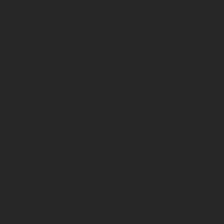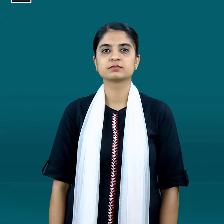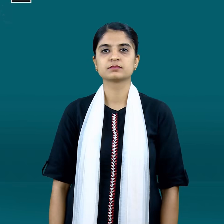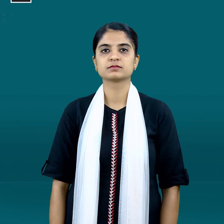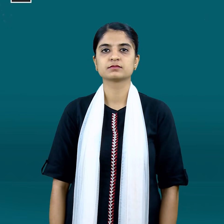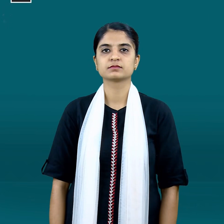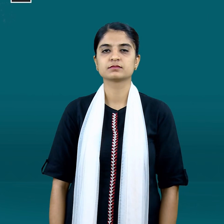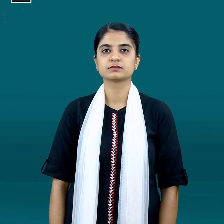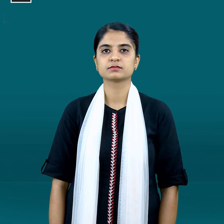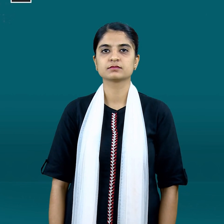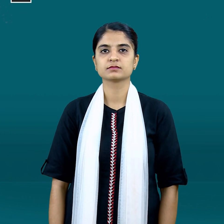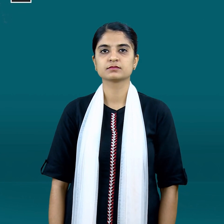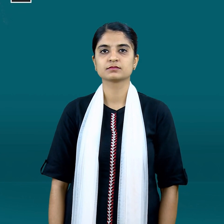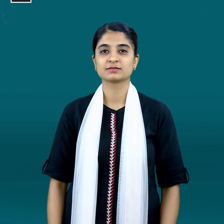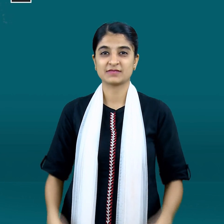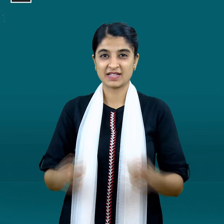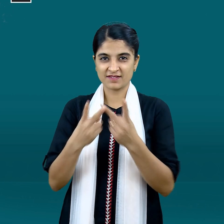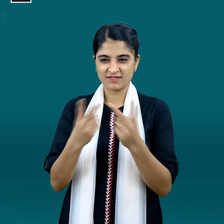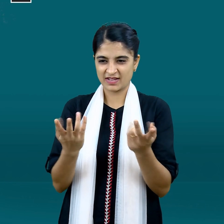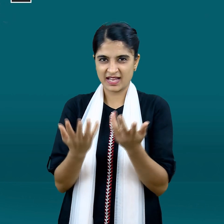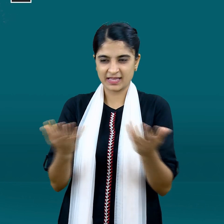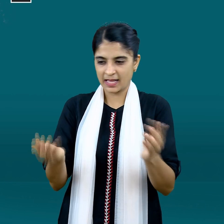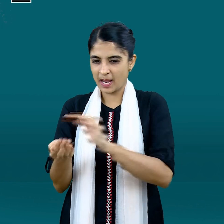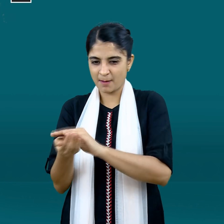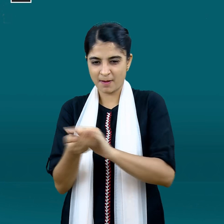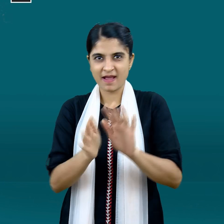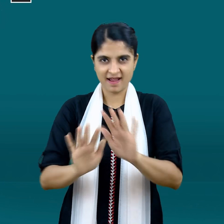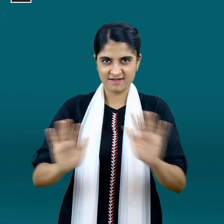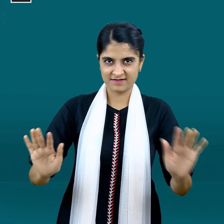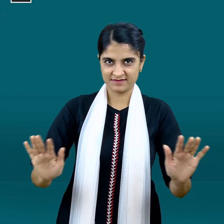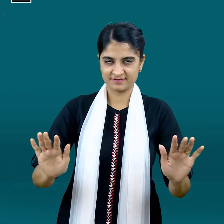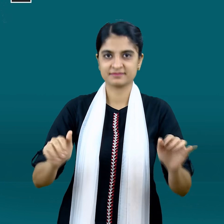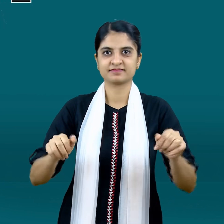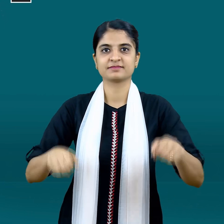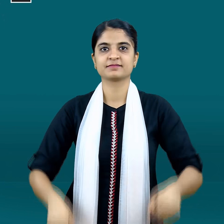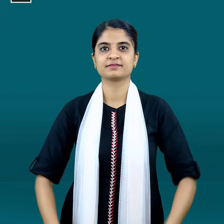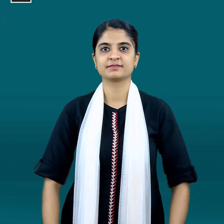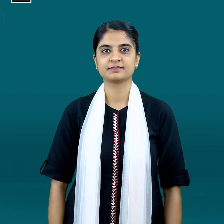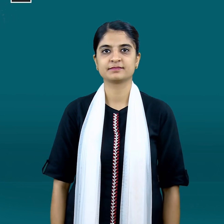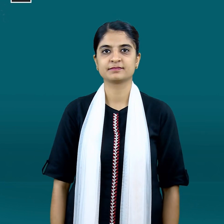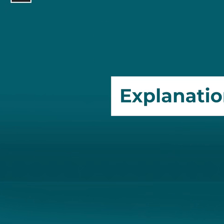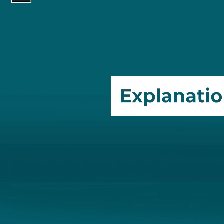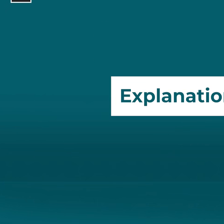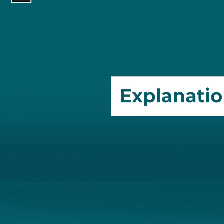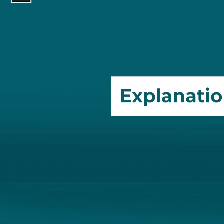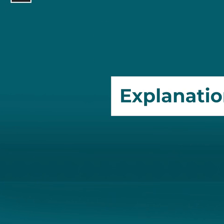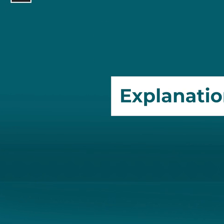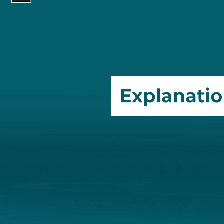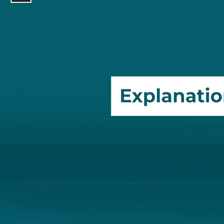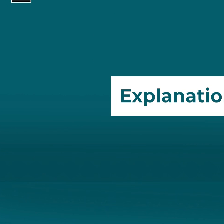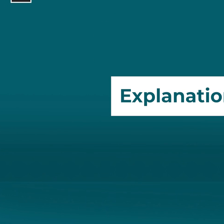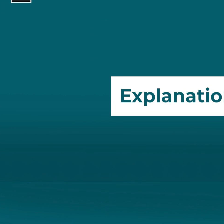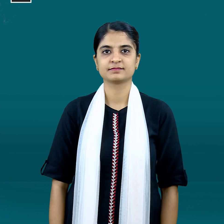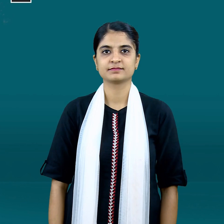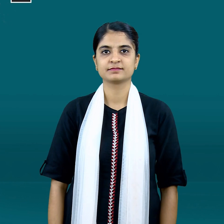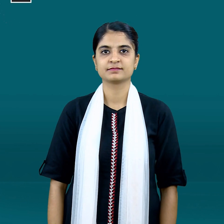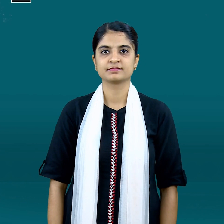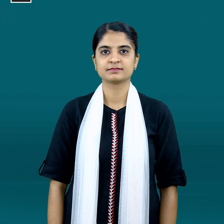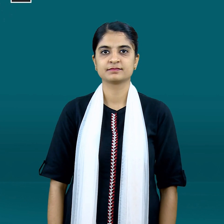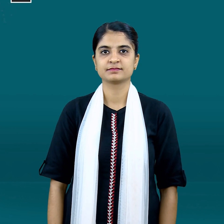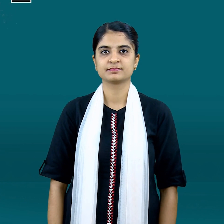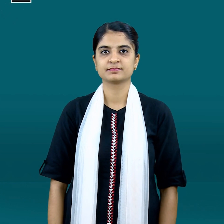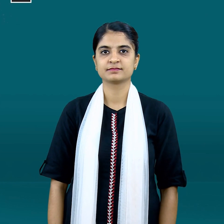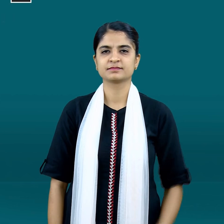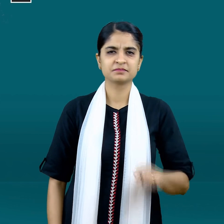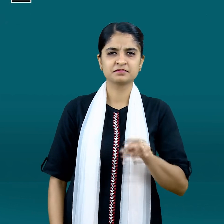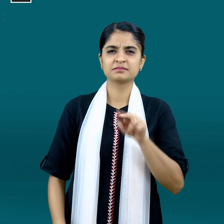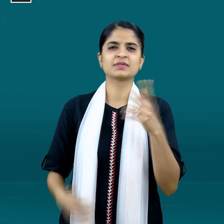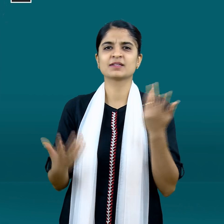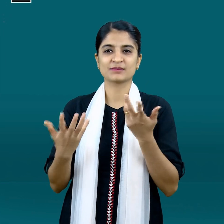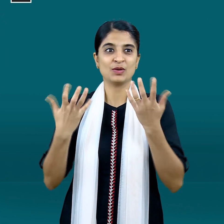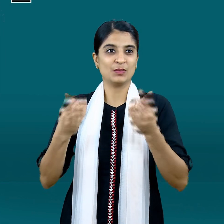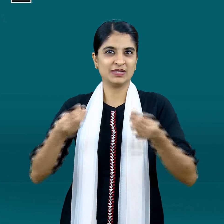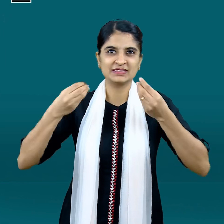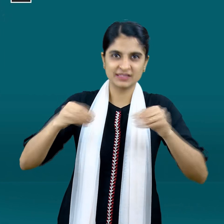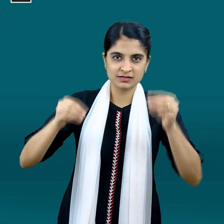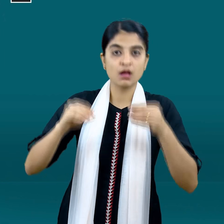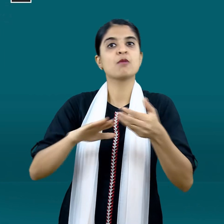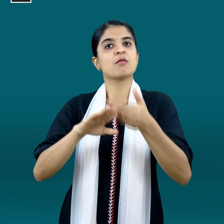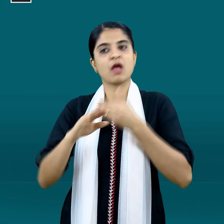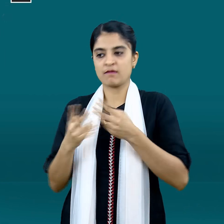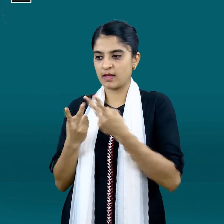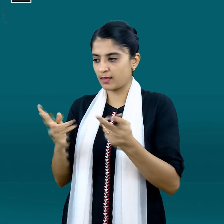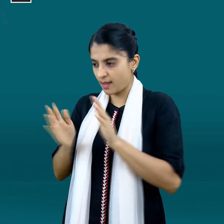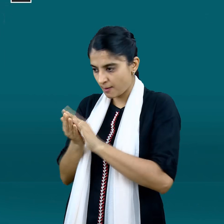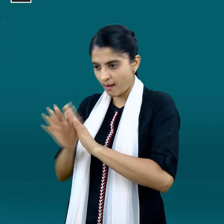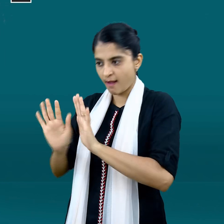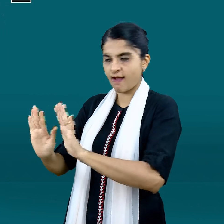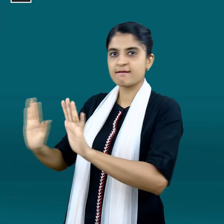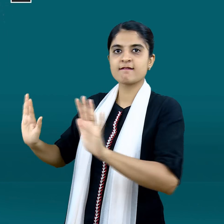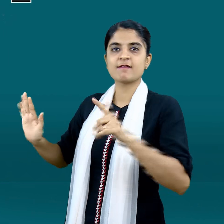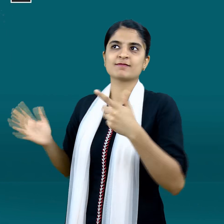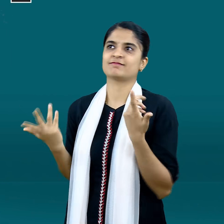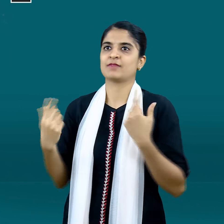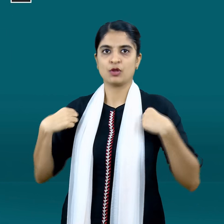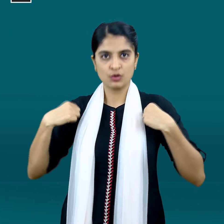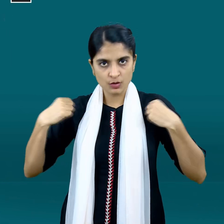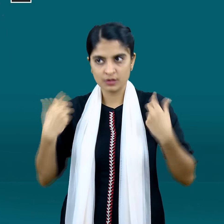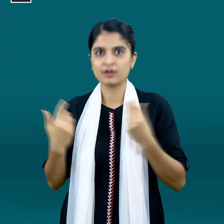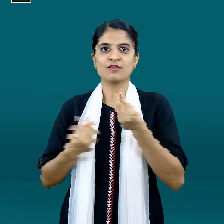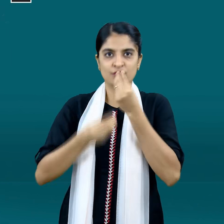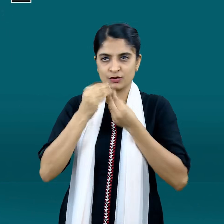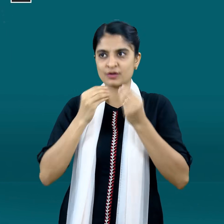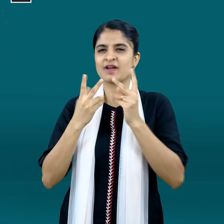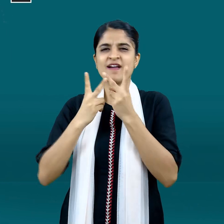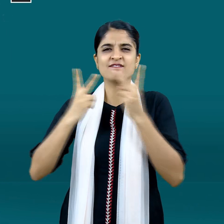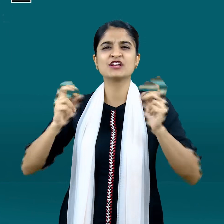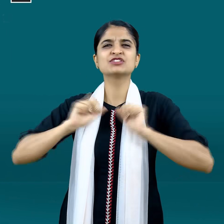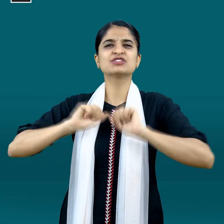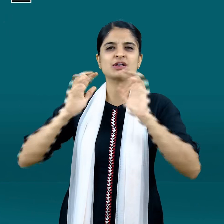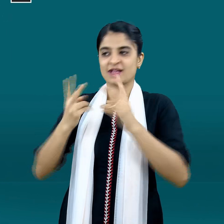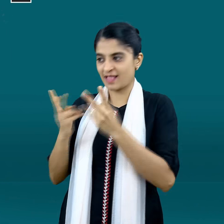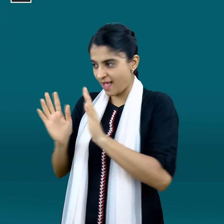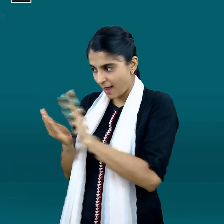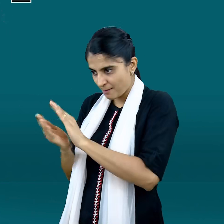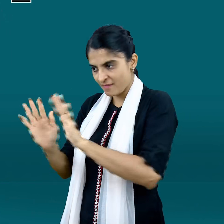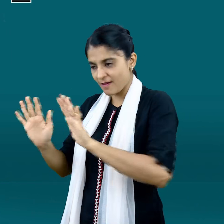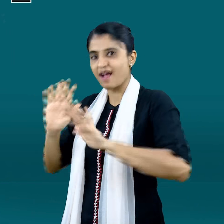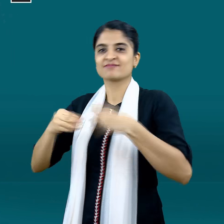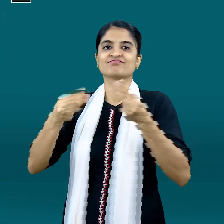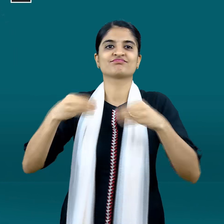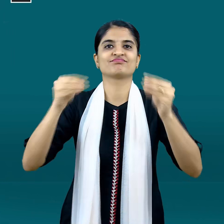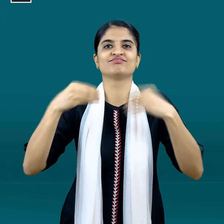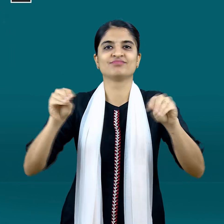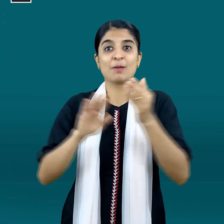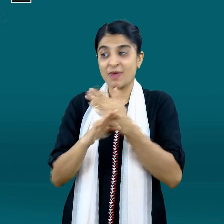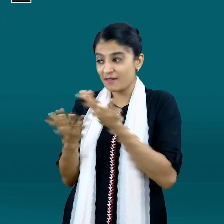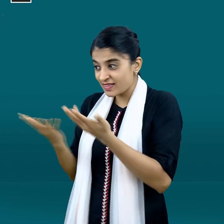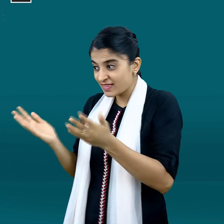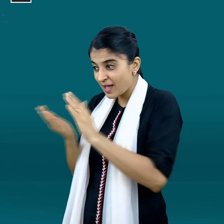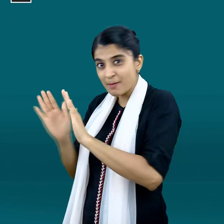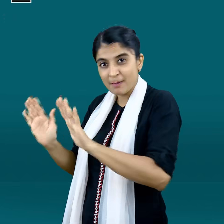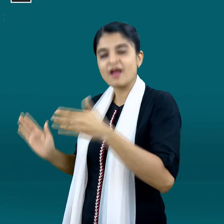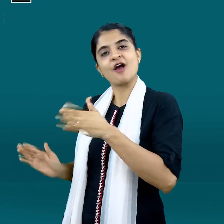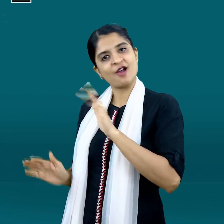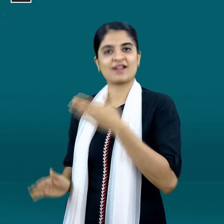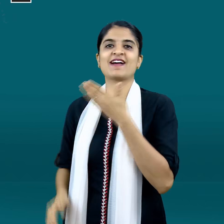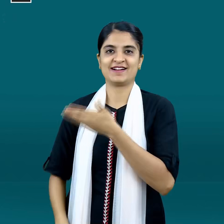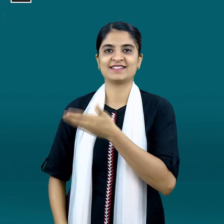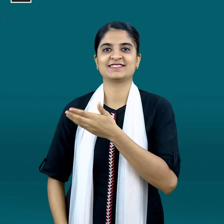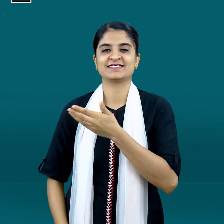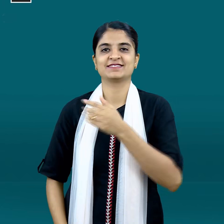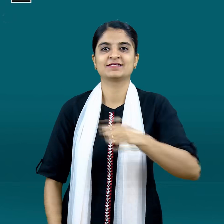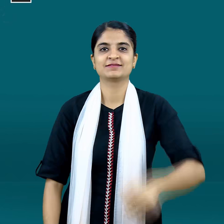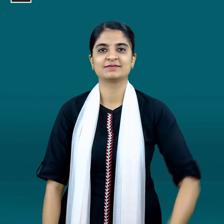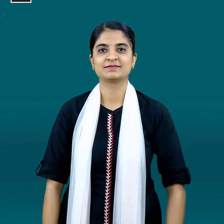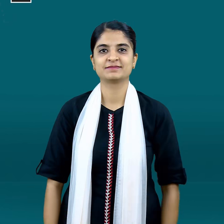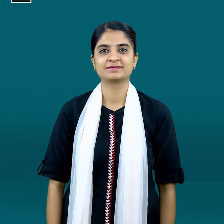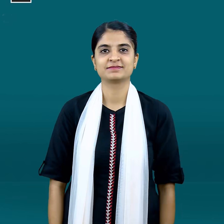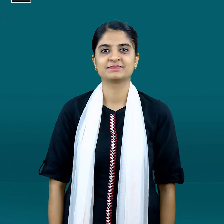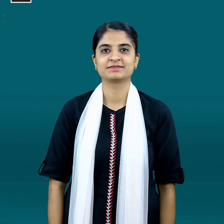Stock